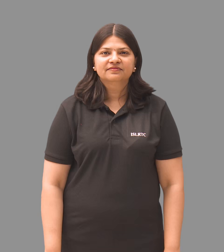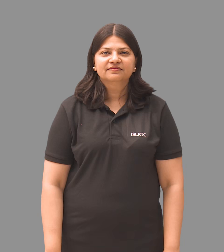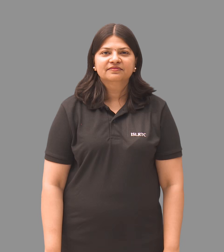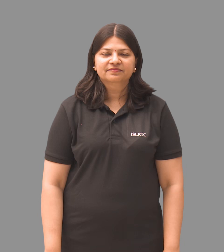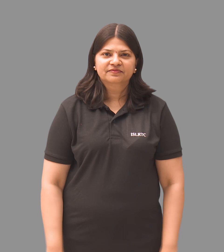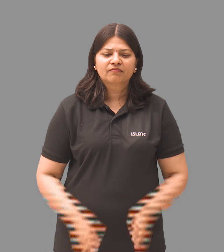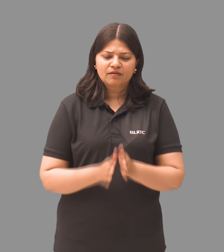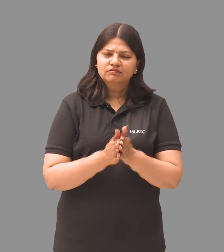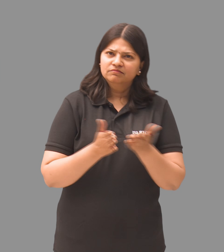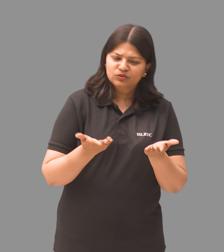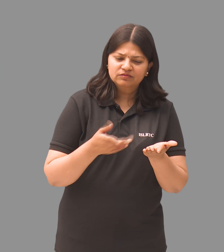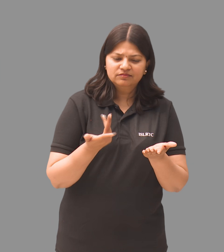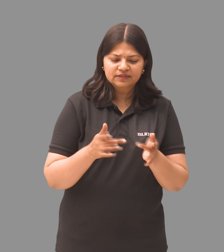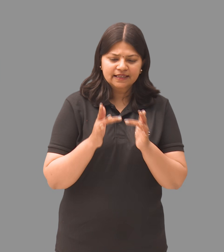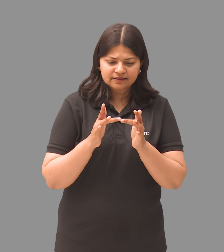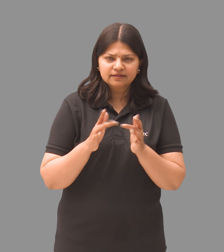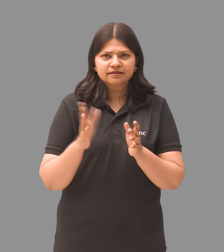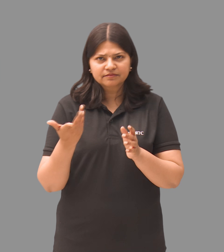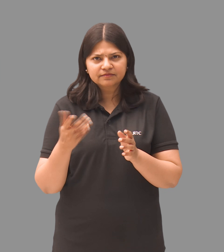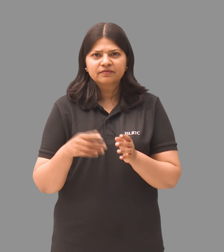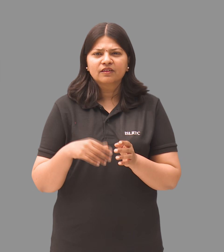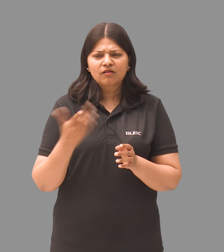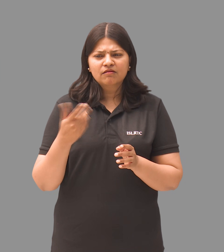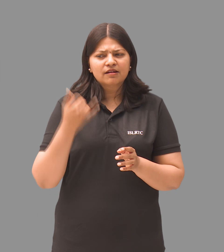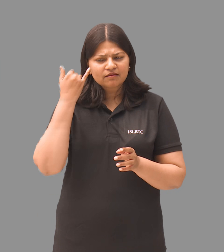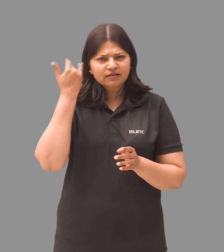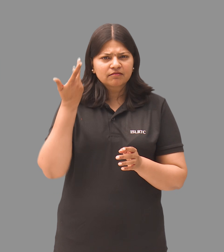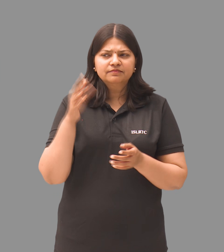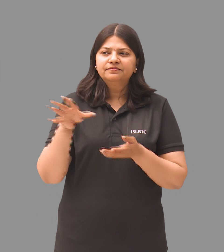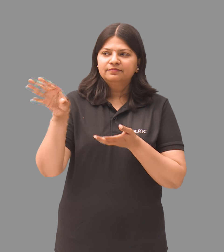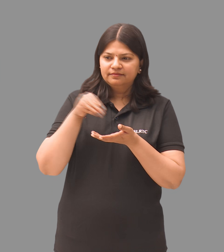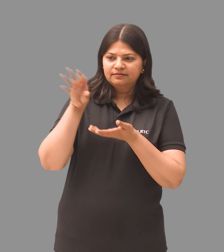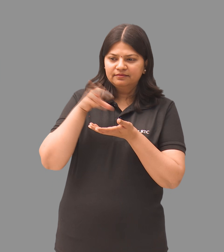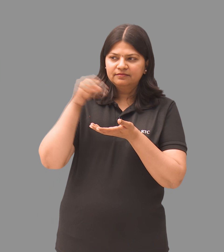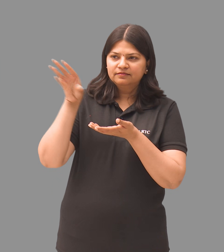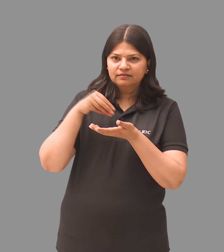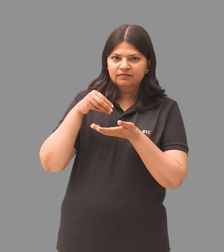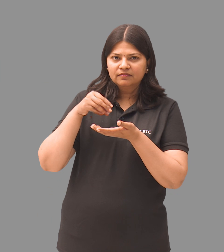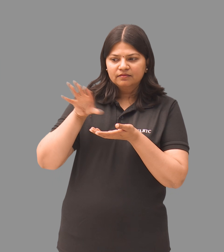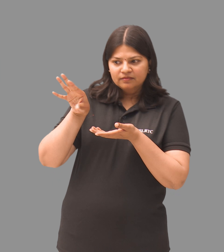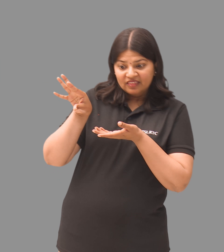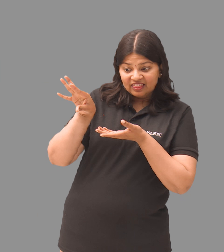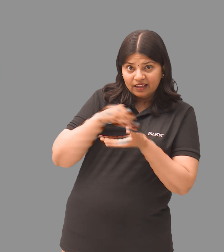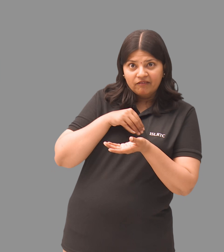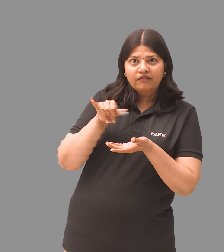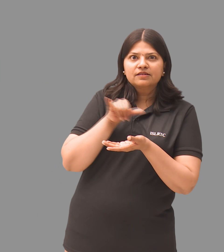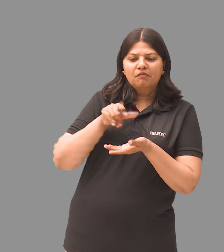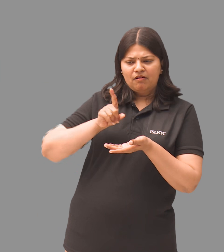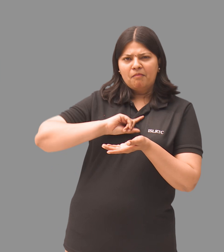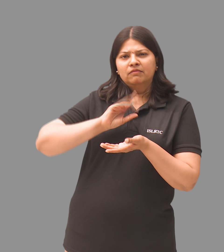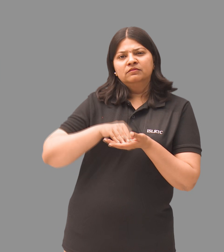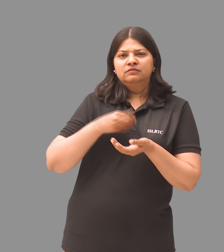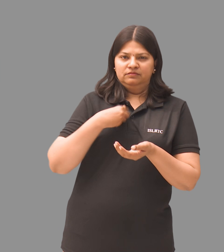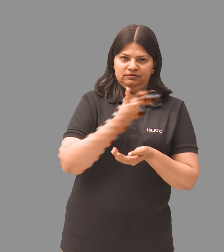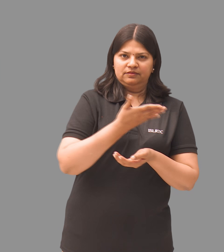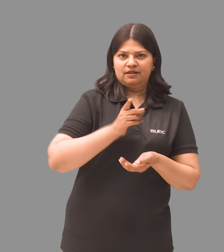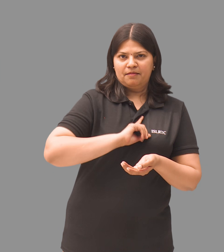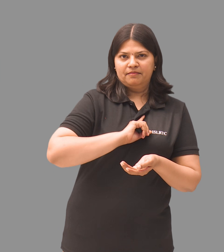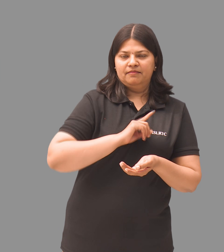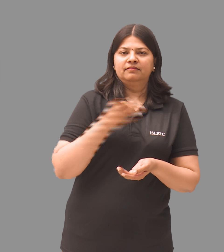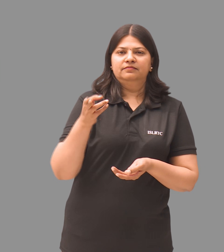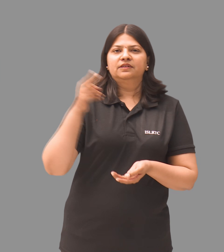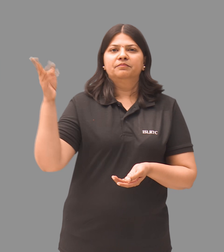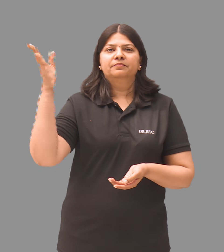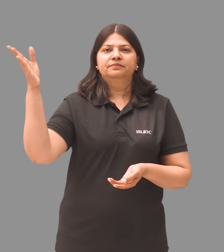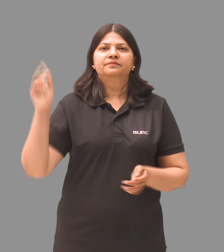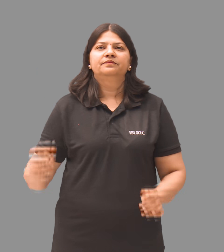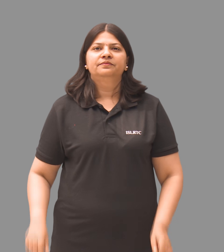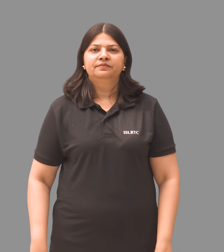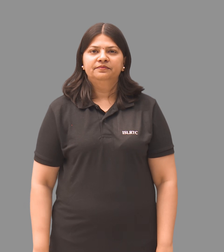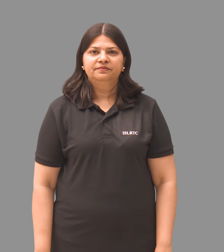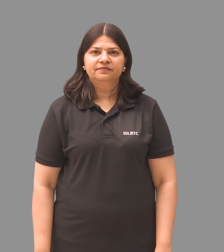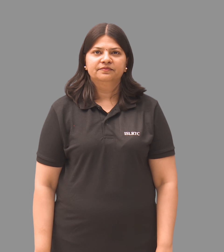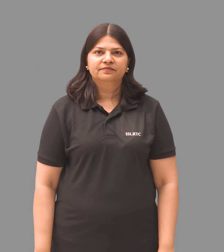Plagiarism